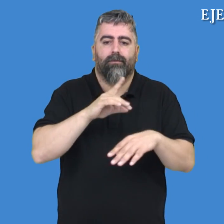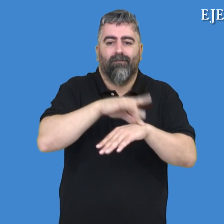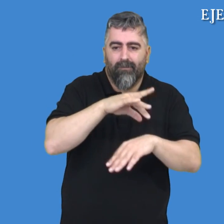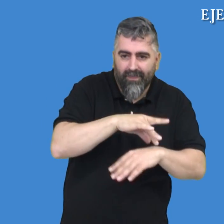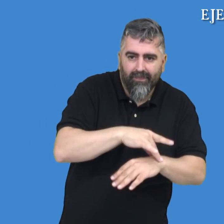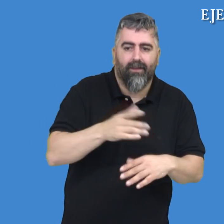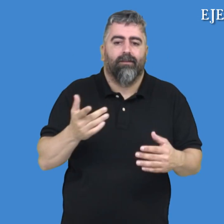enfermo